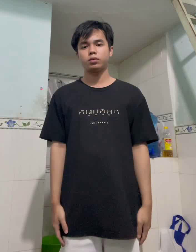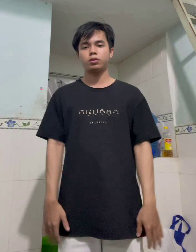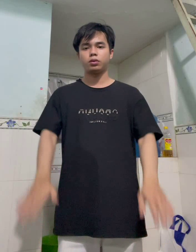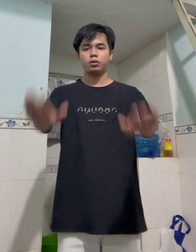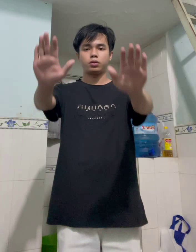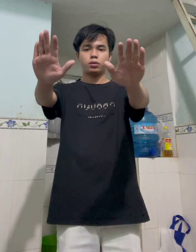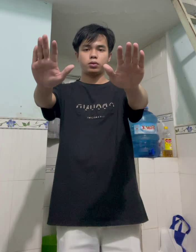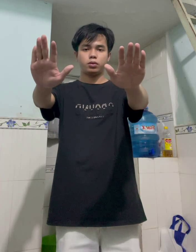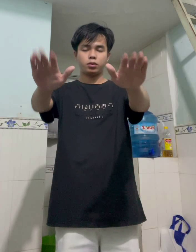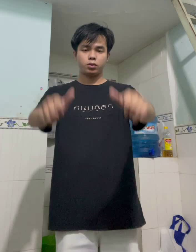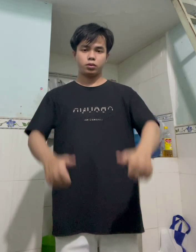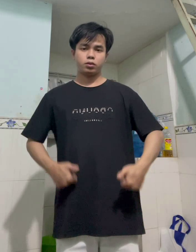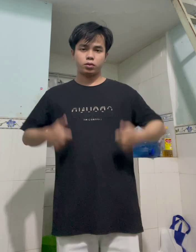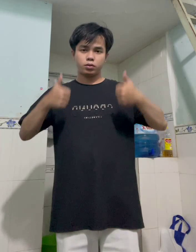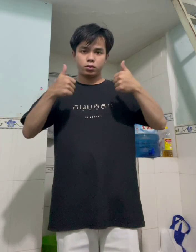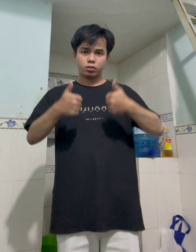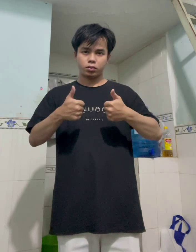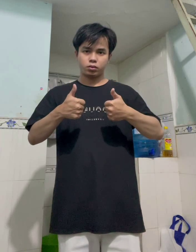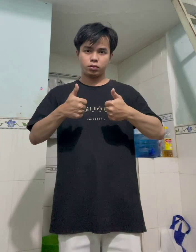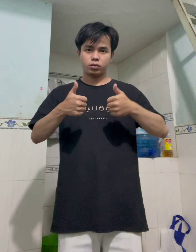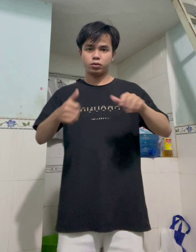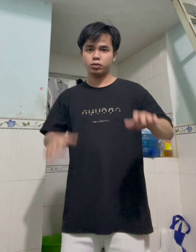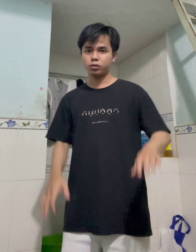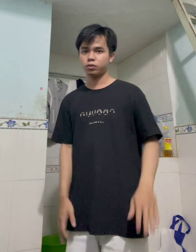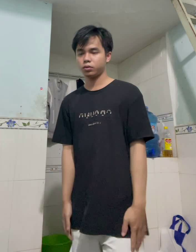tuyet voi